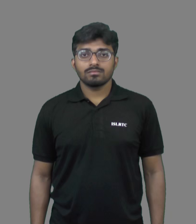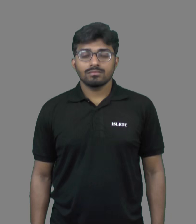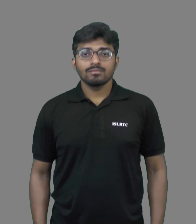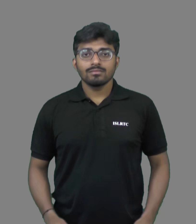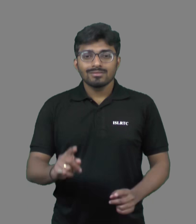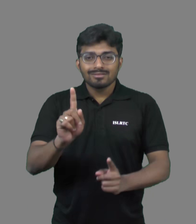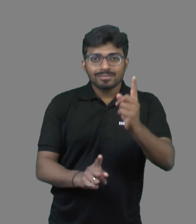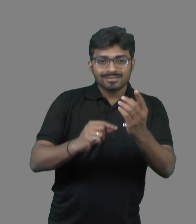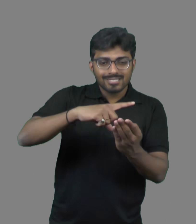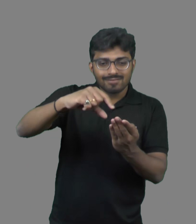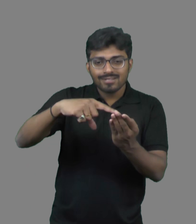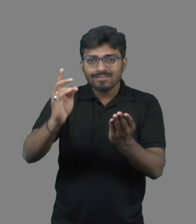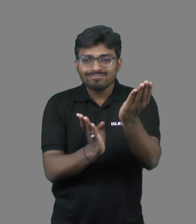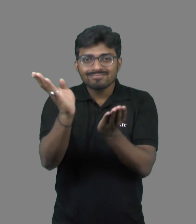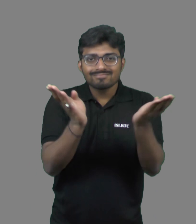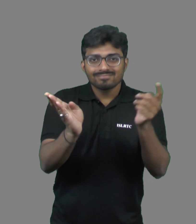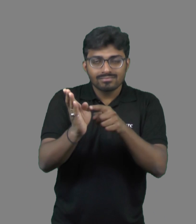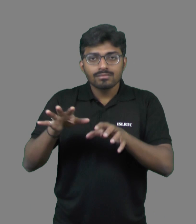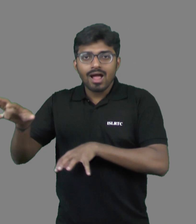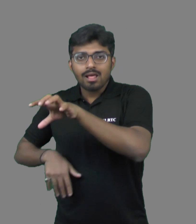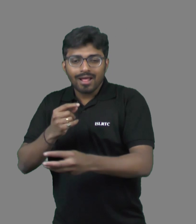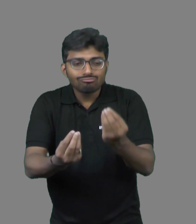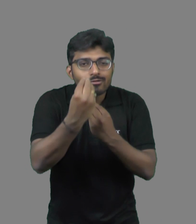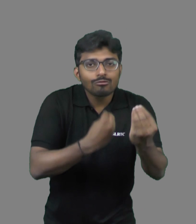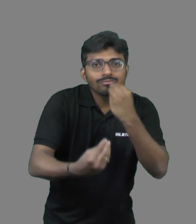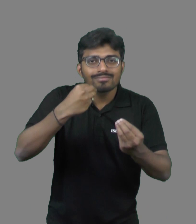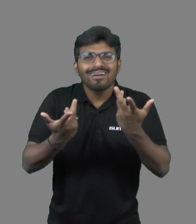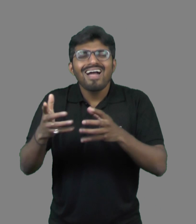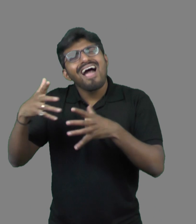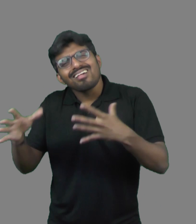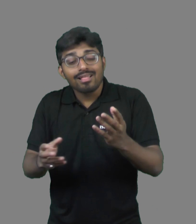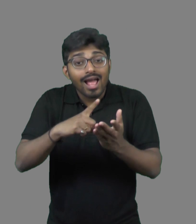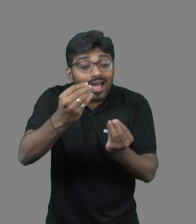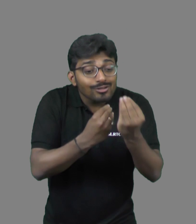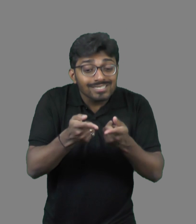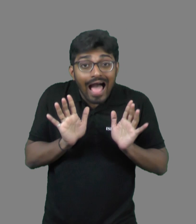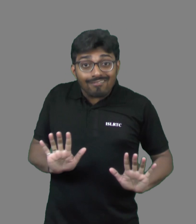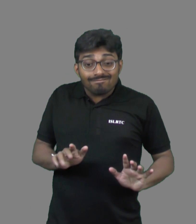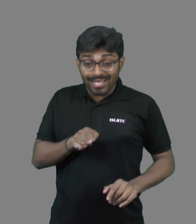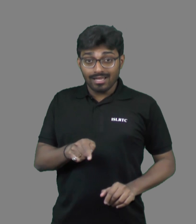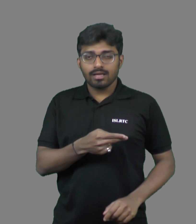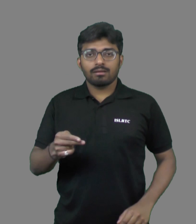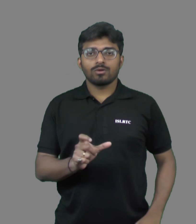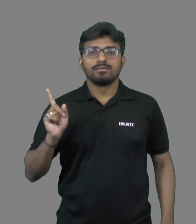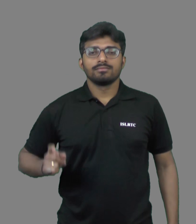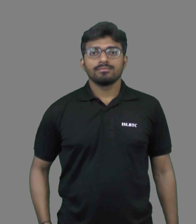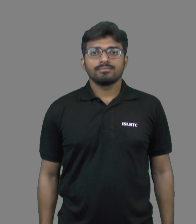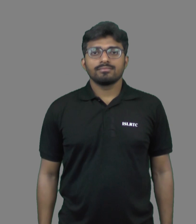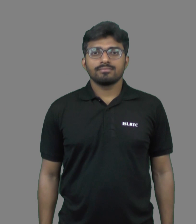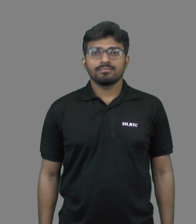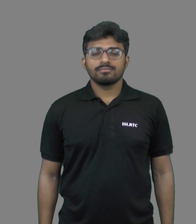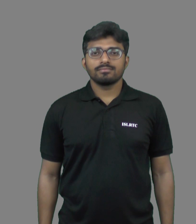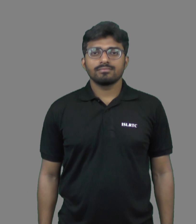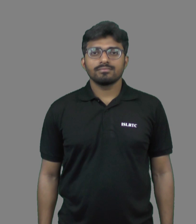Forage